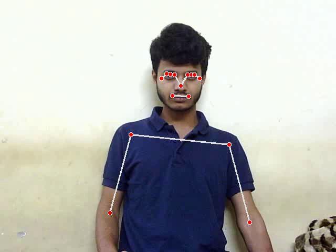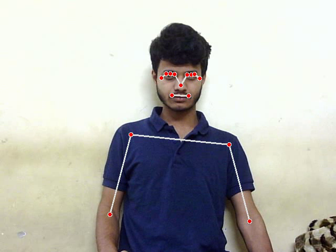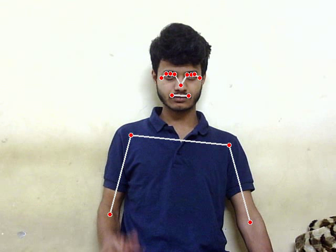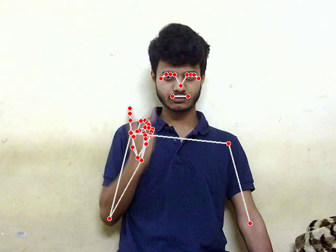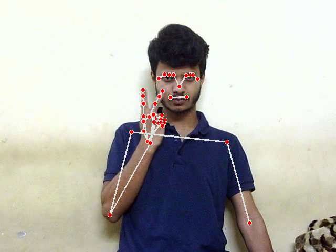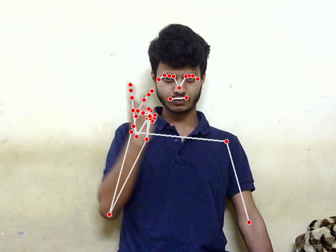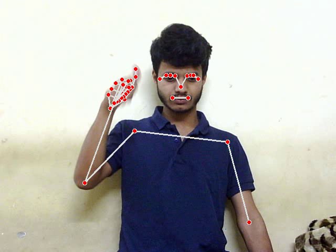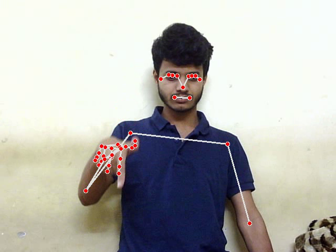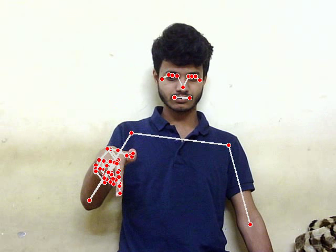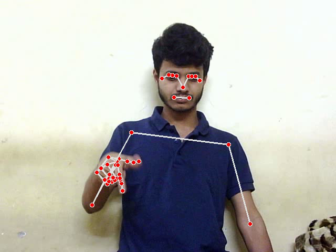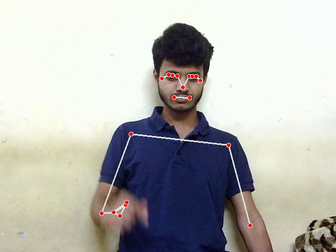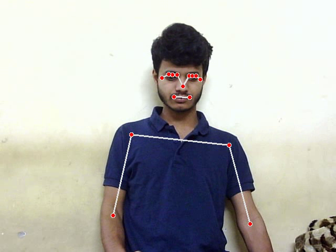see you later